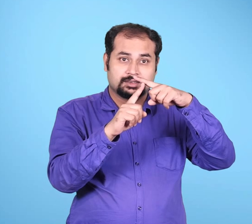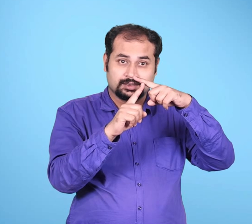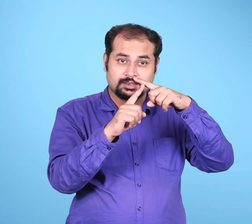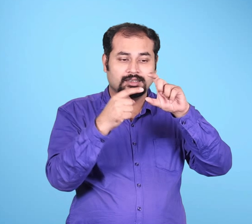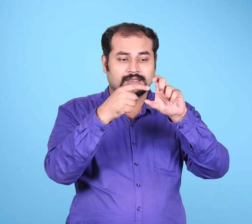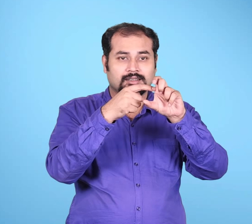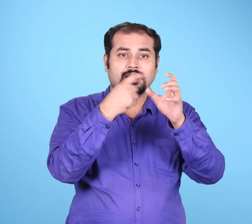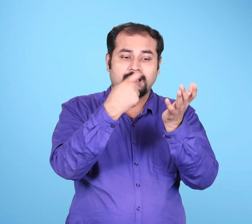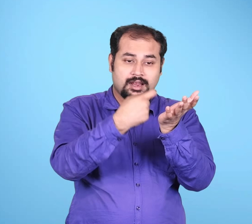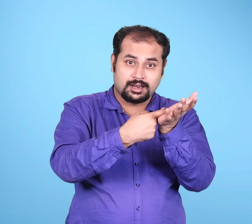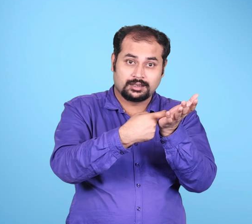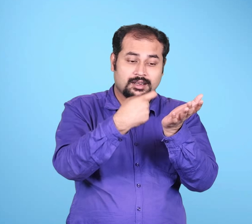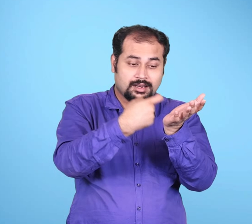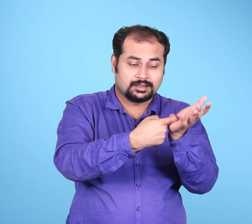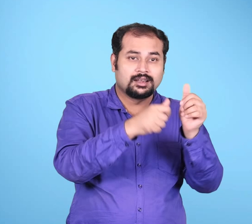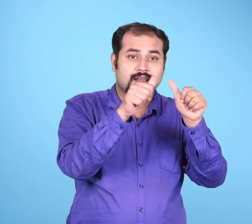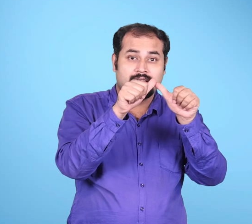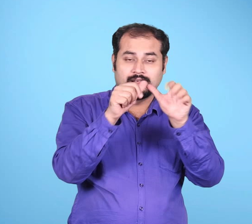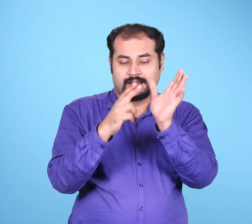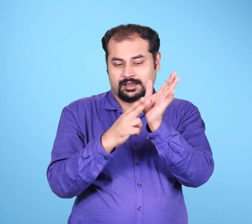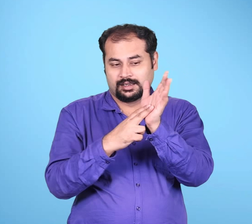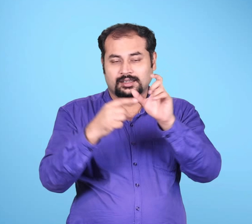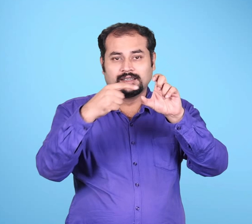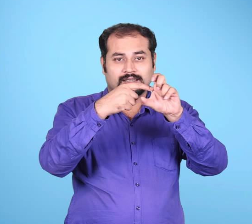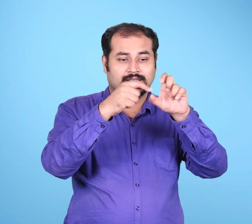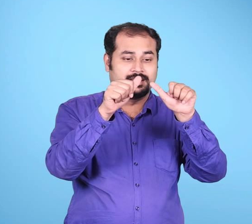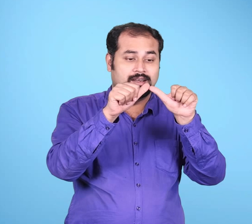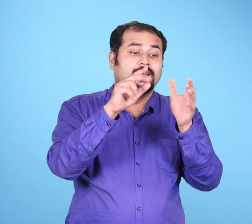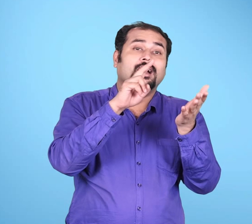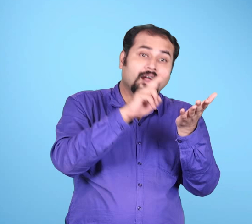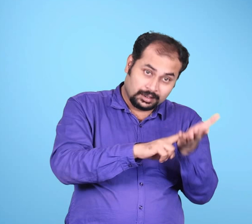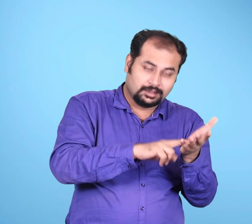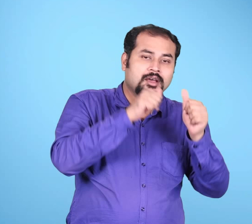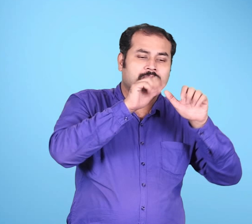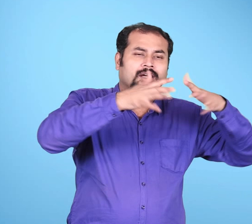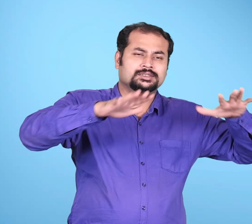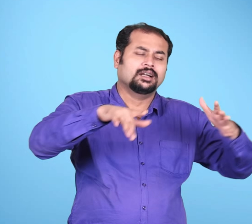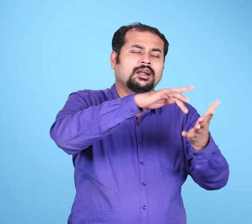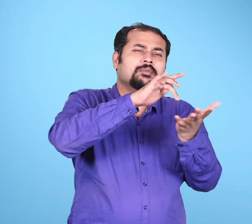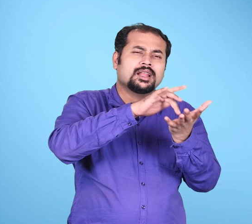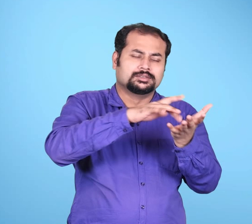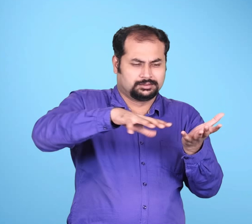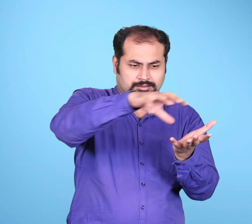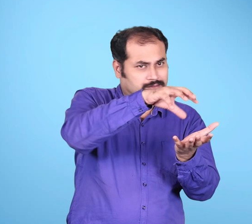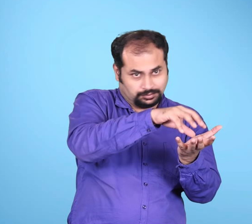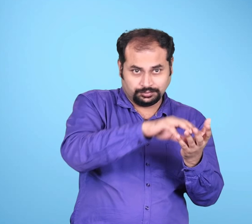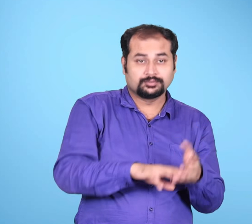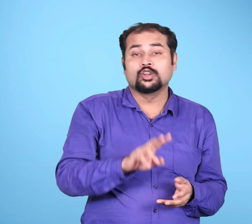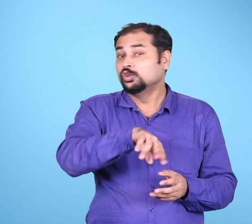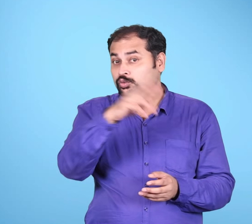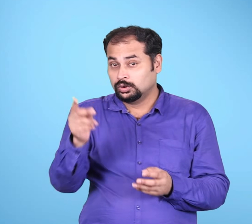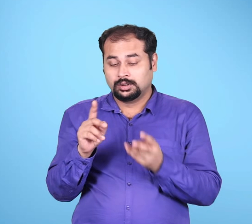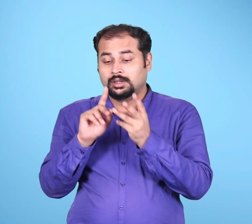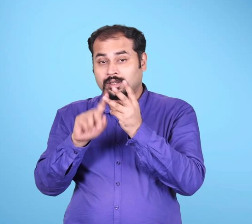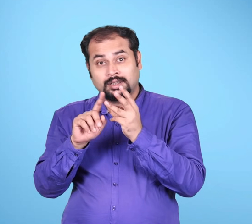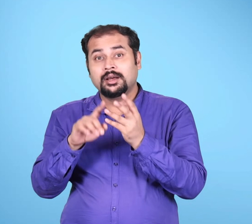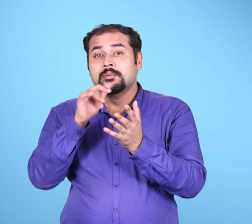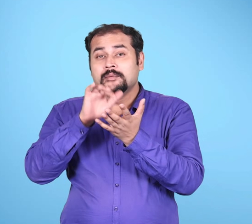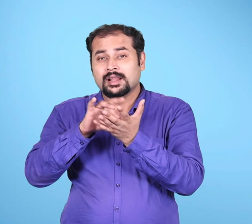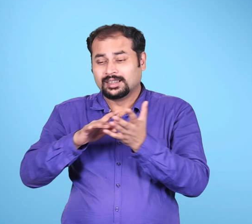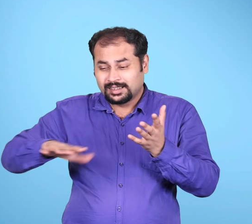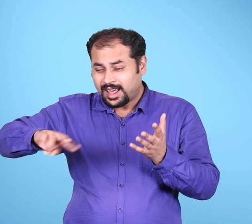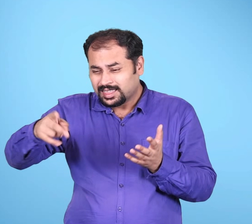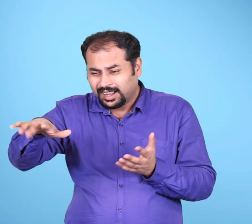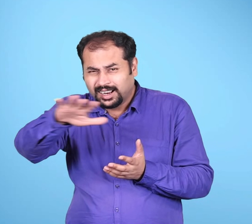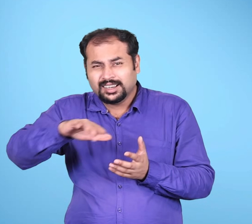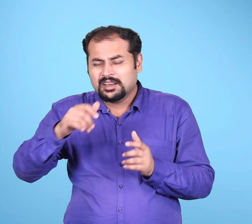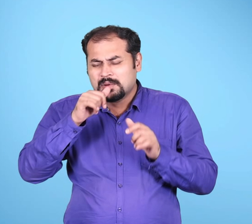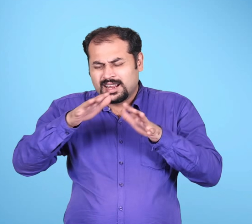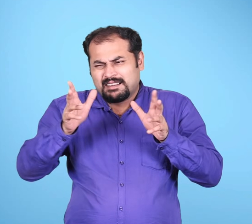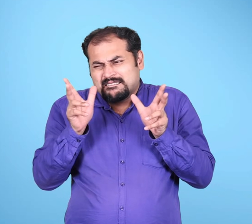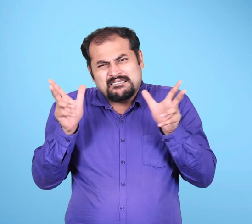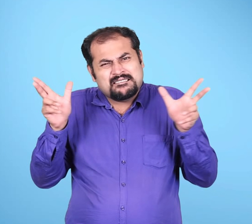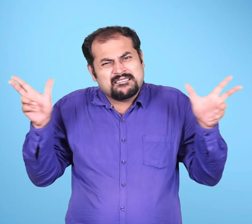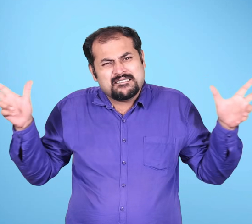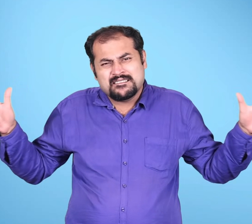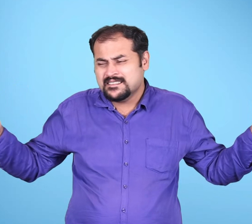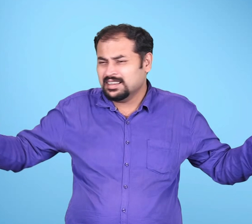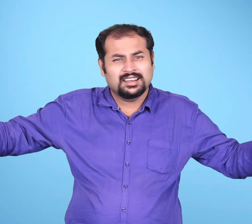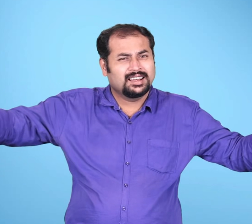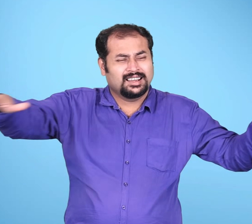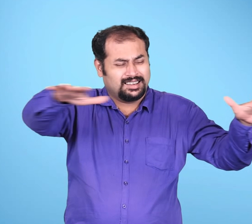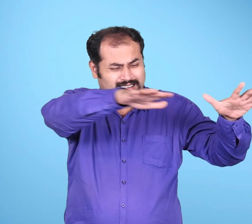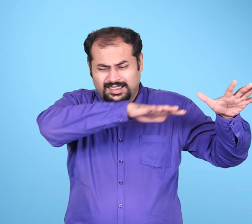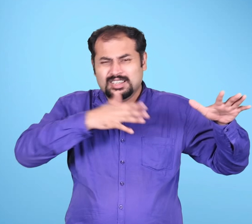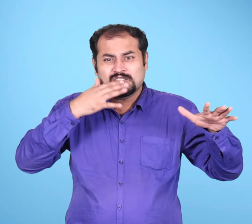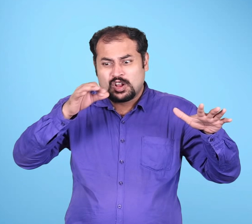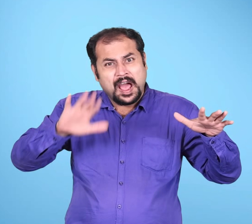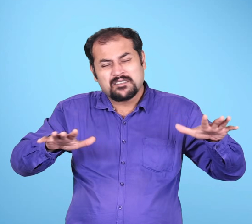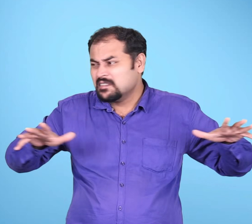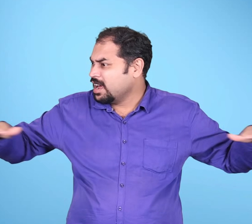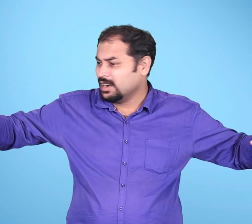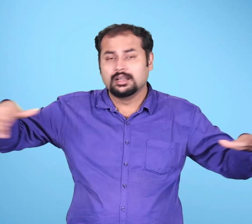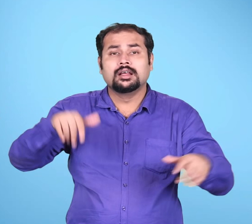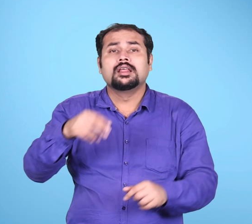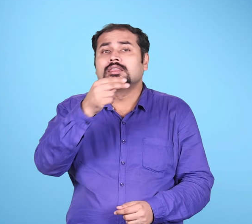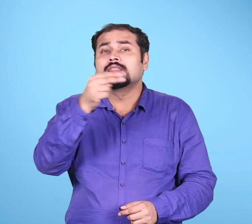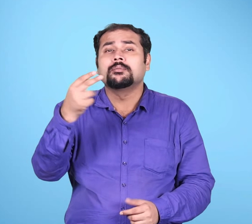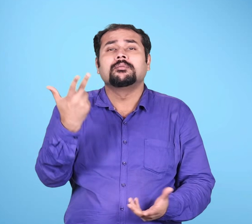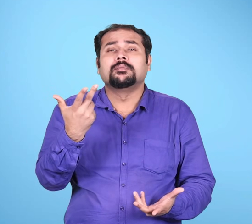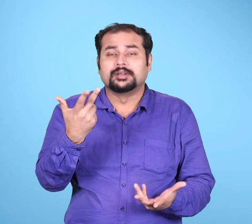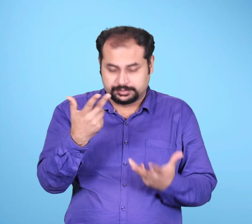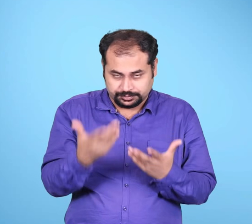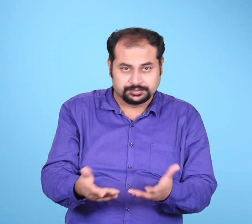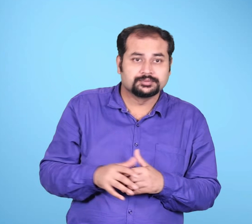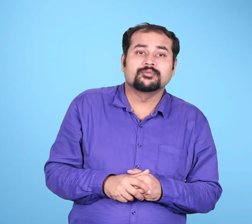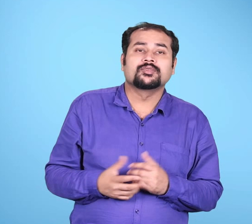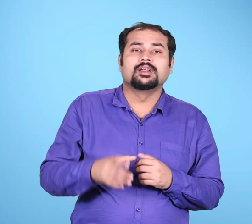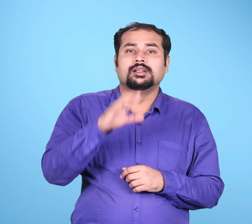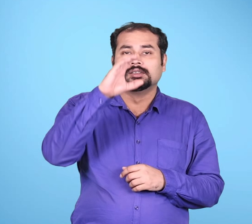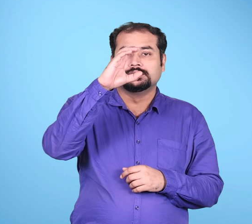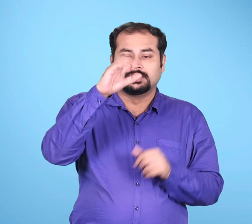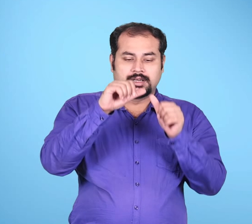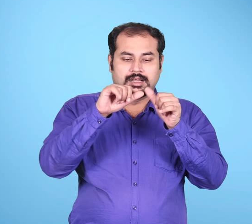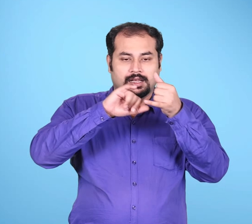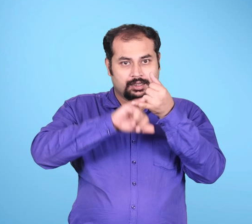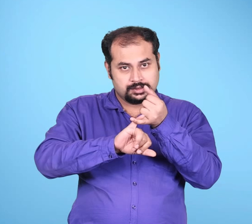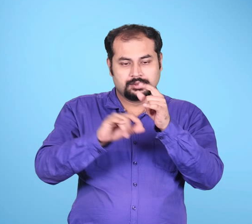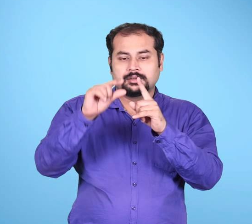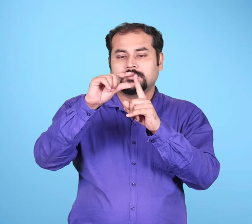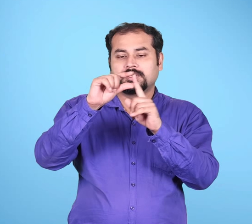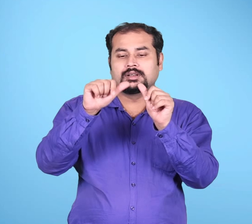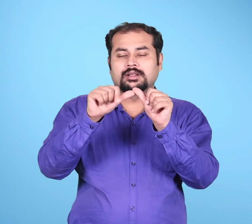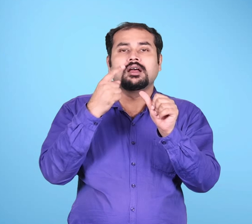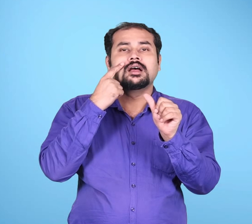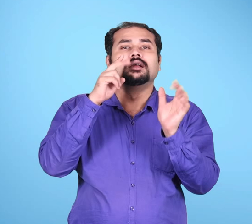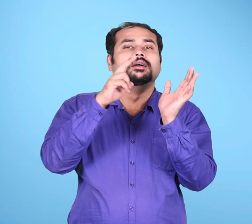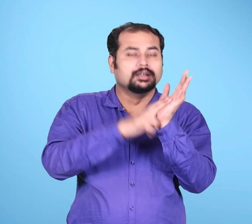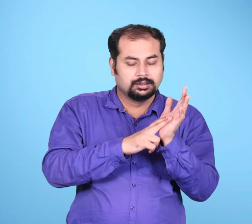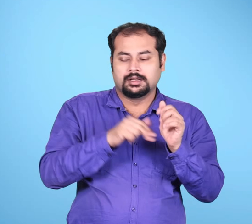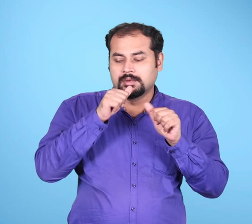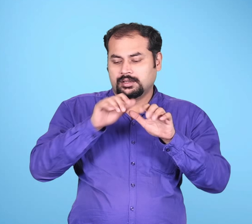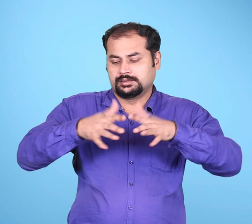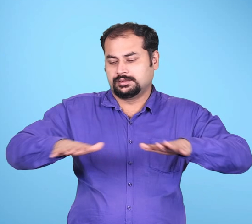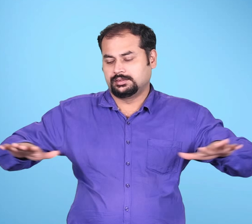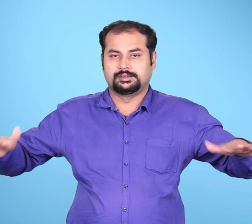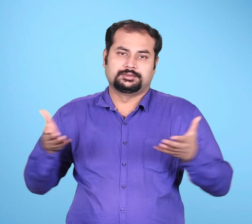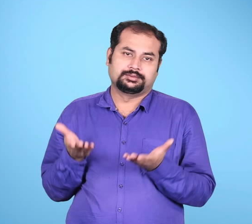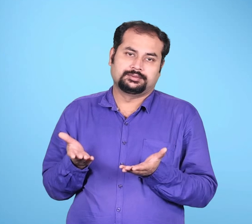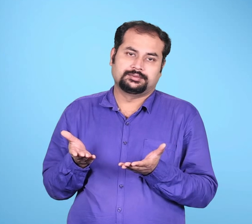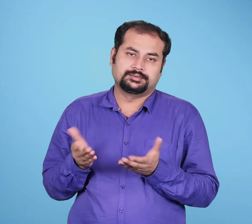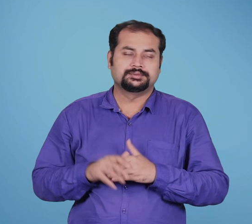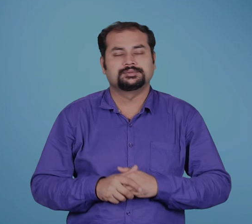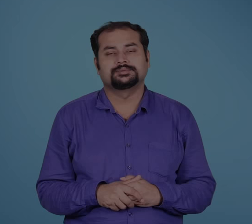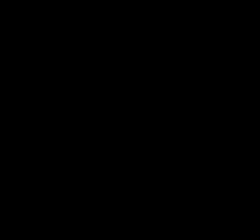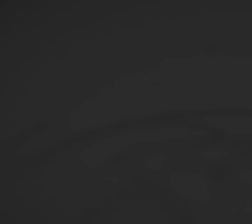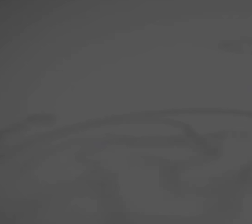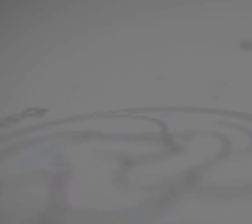for example, Caspian Sea.